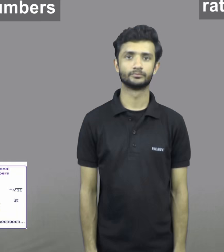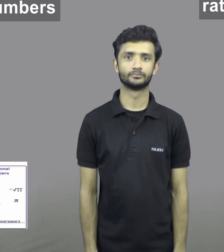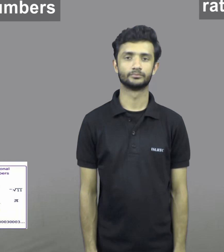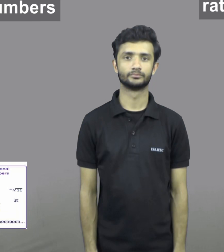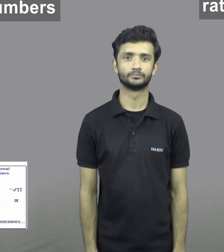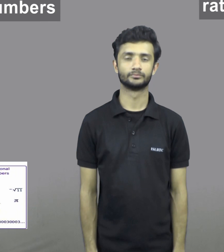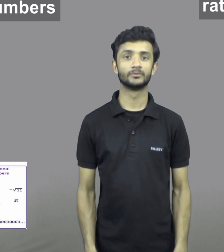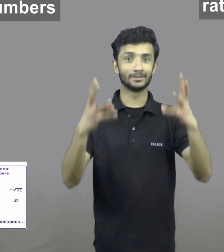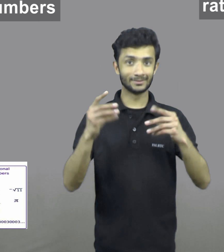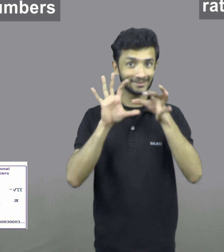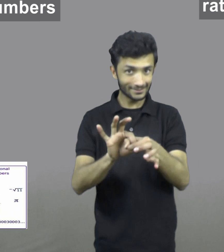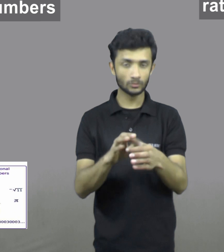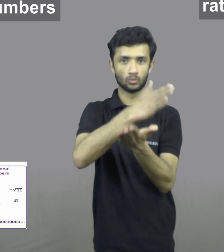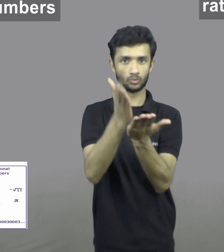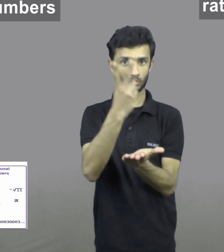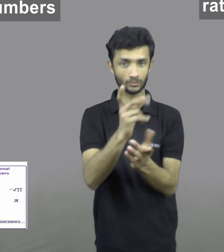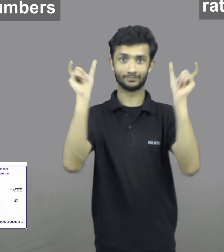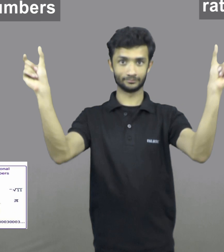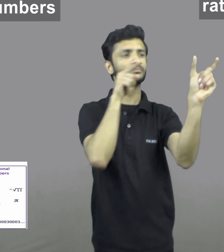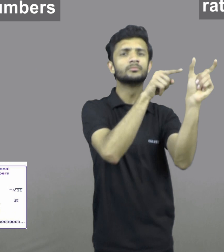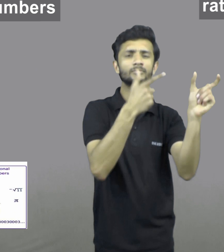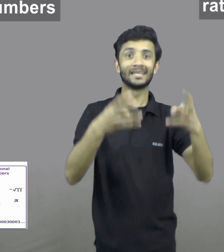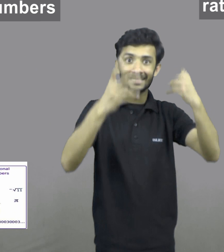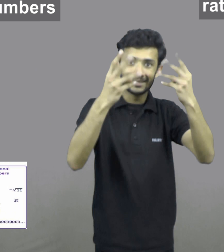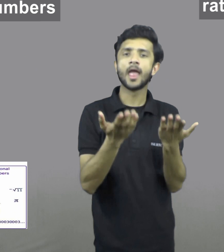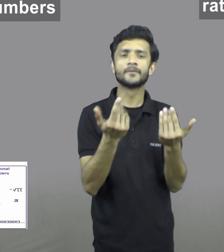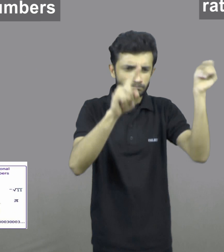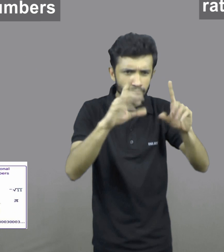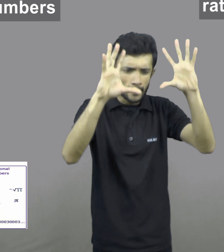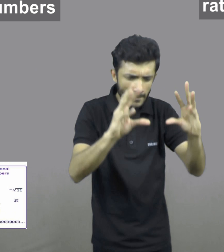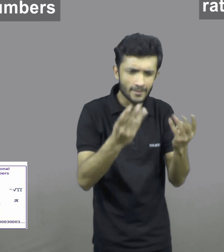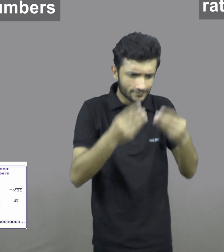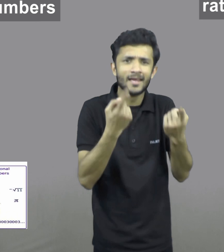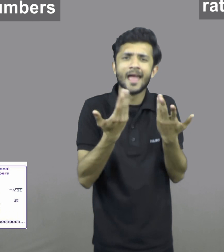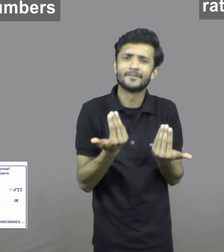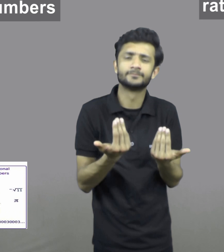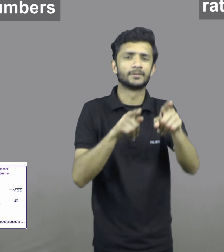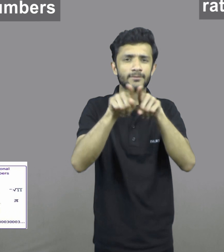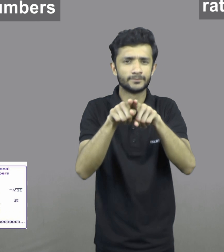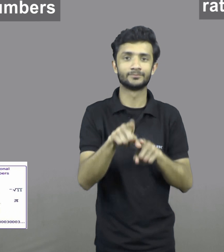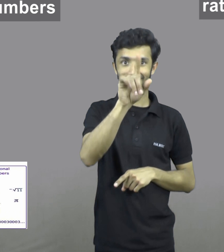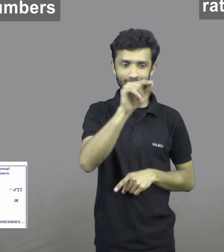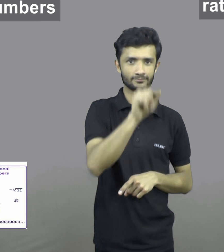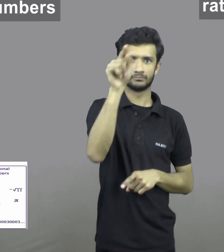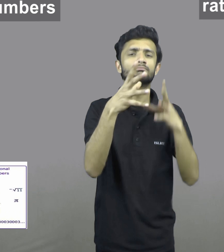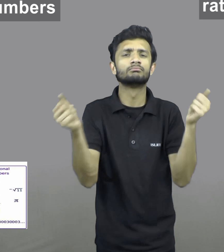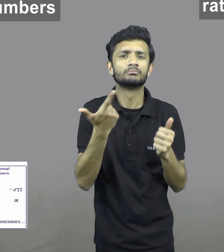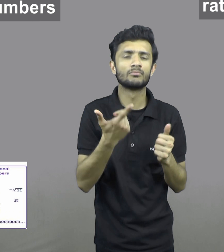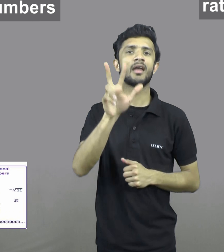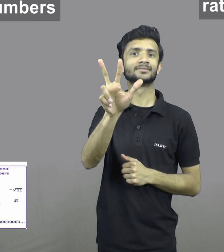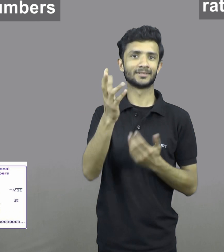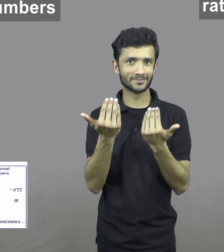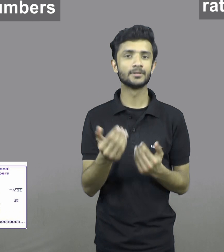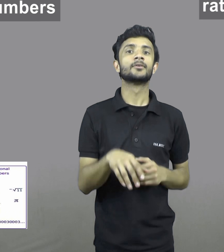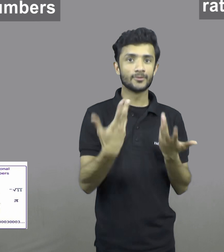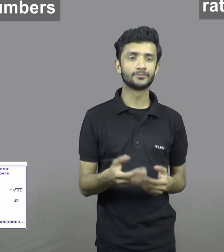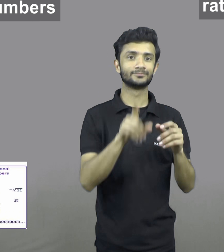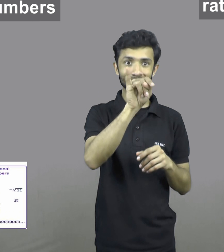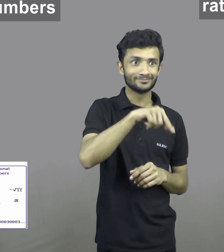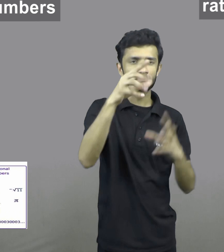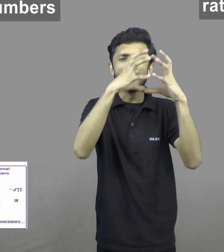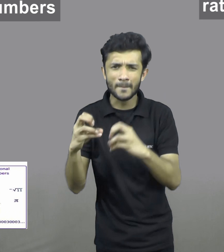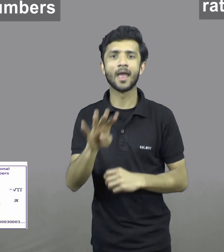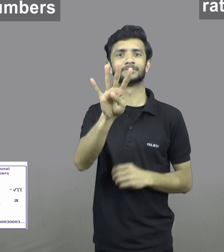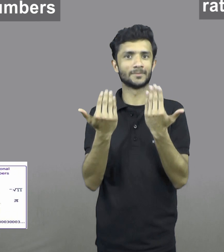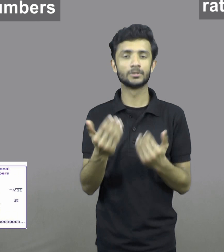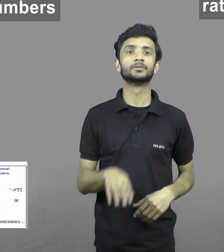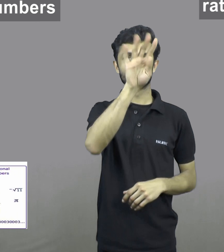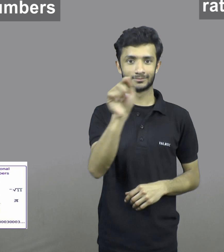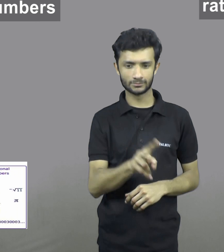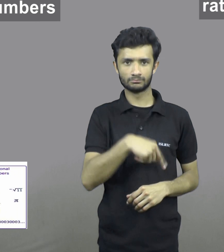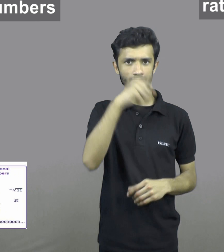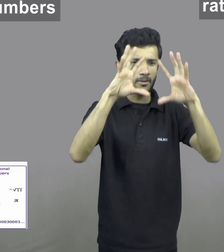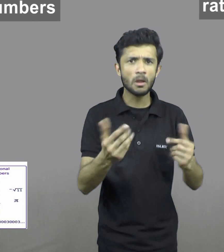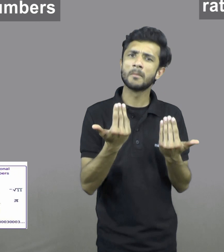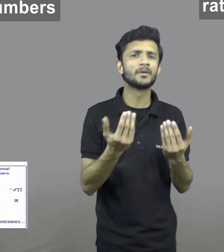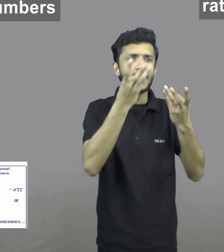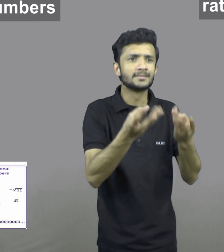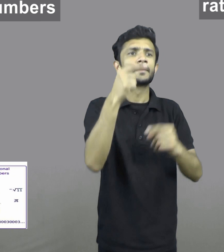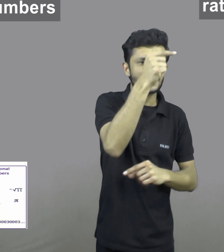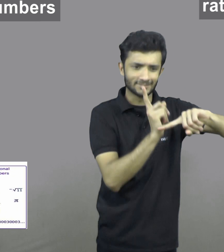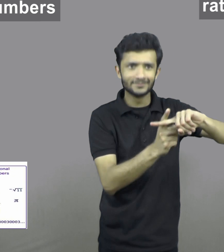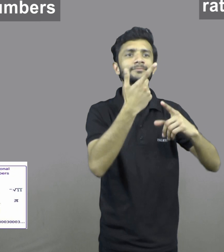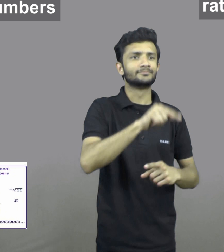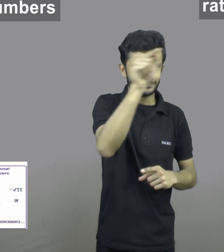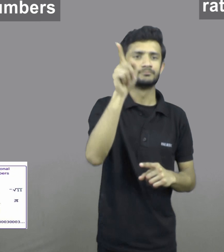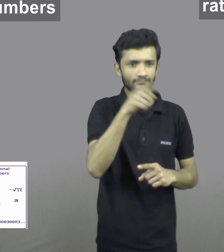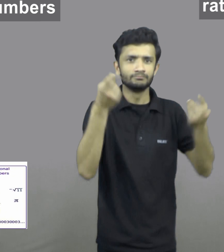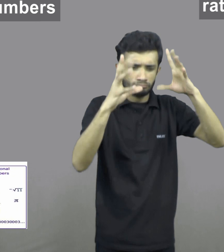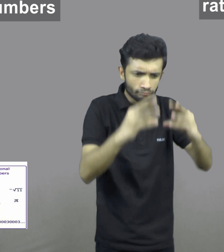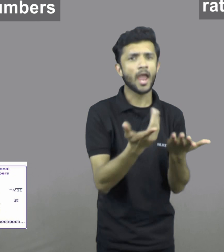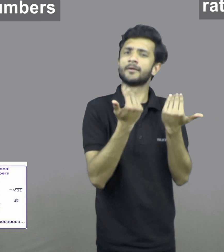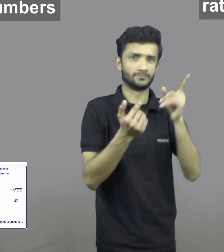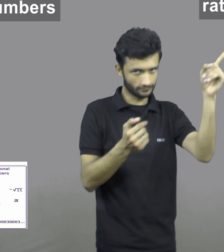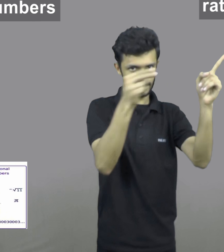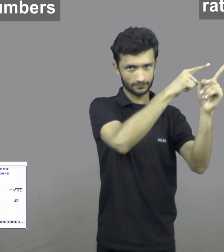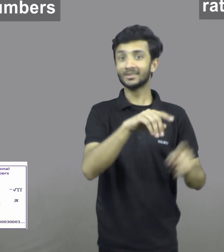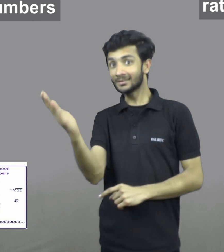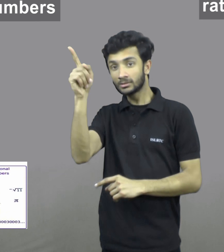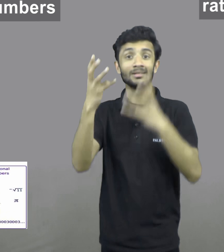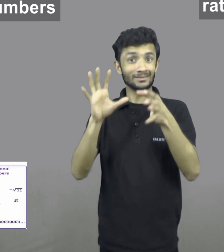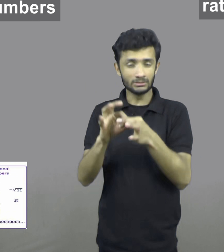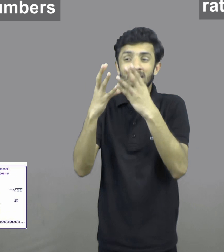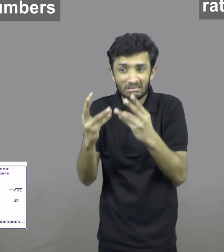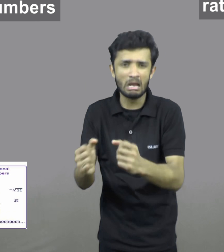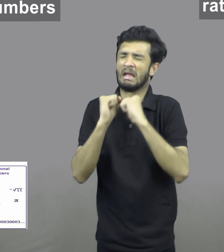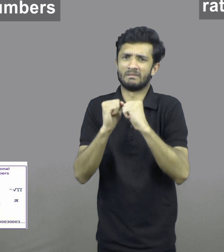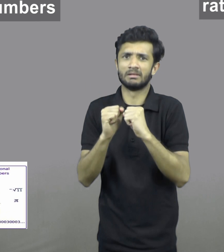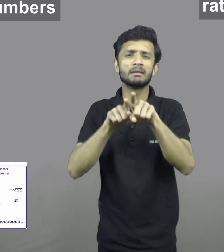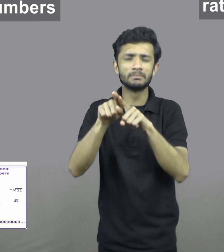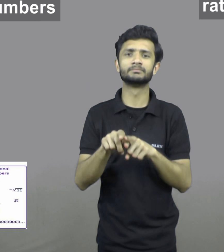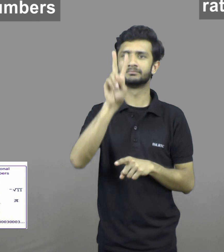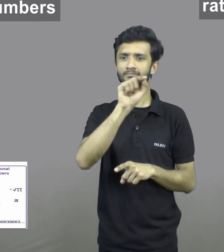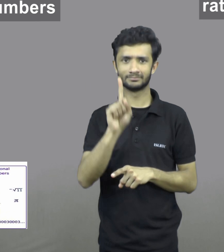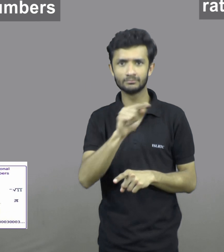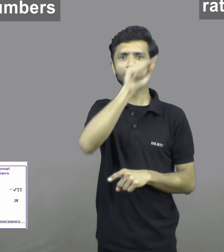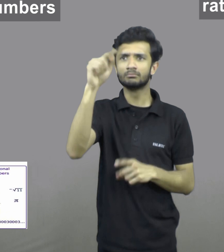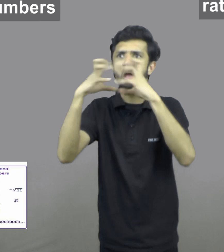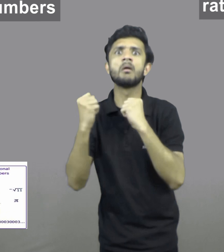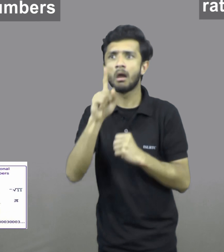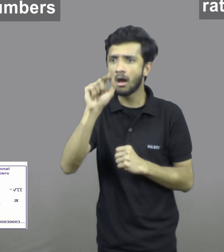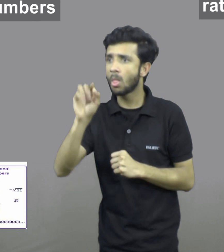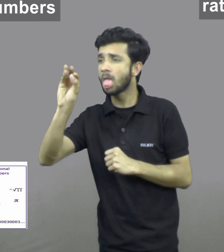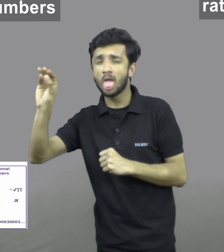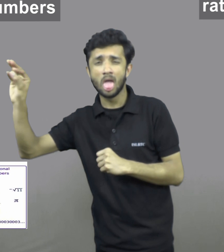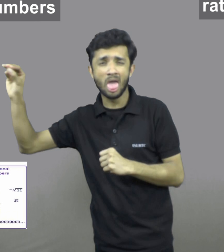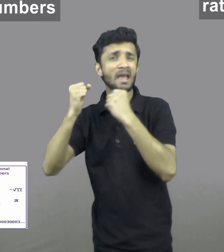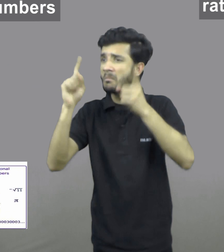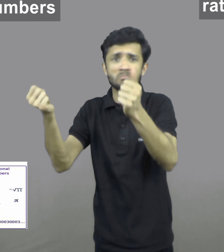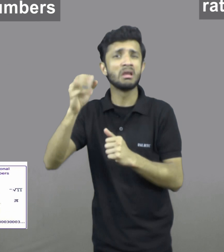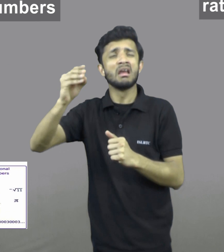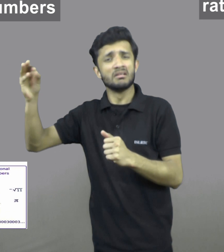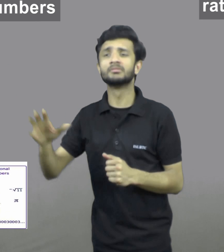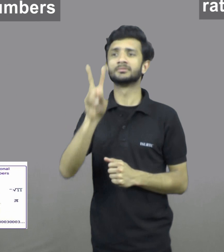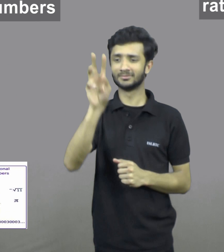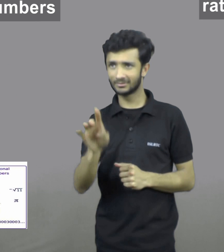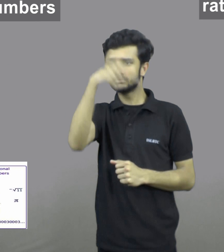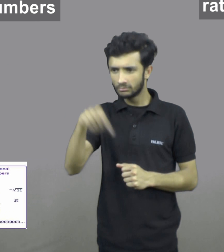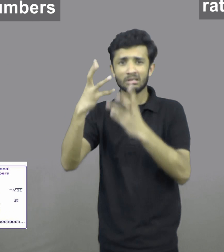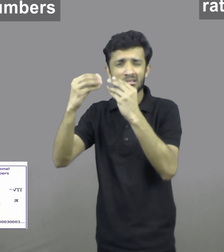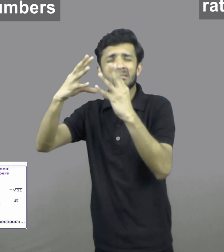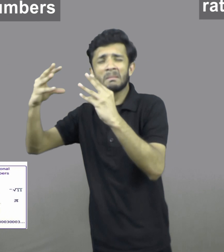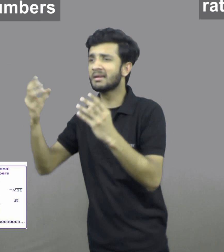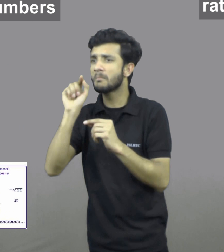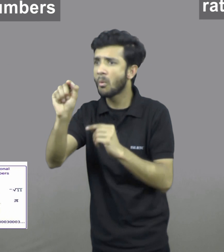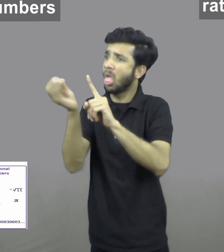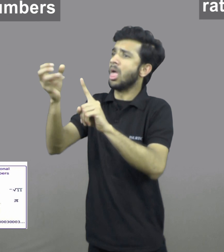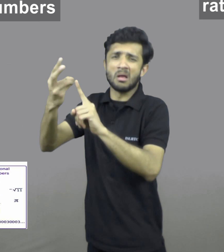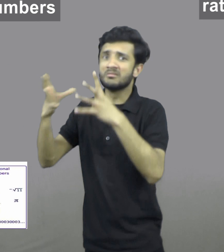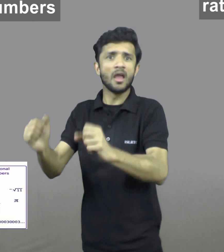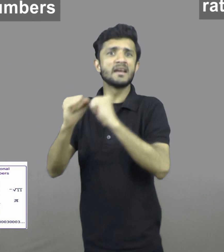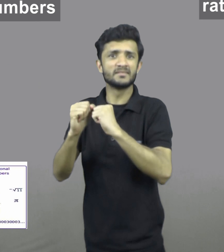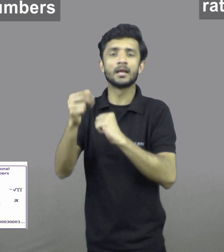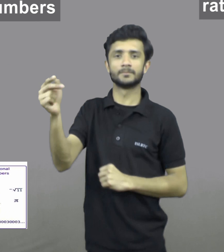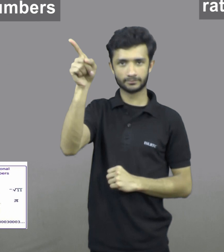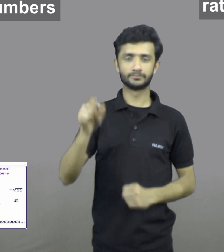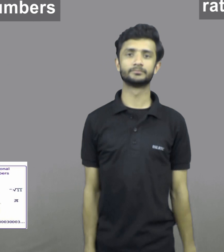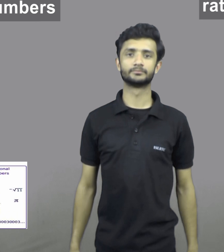Rational and Irrational Numbers